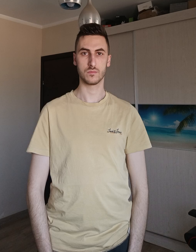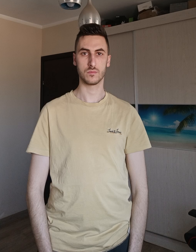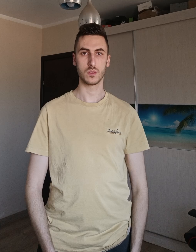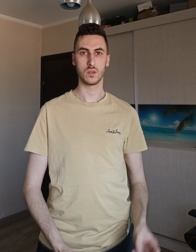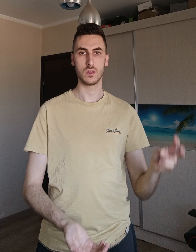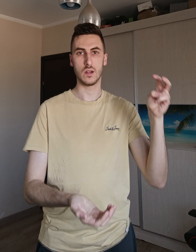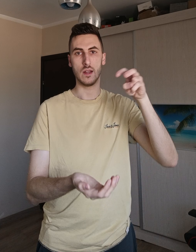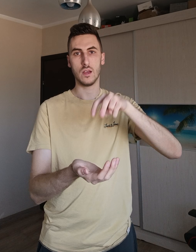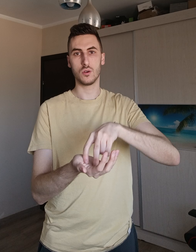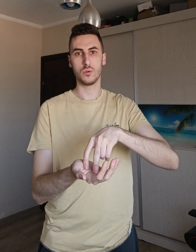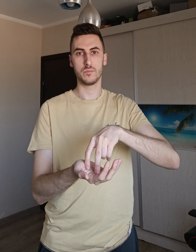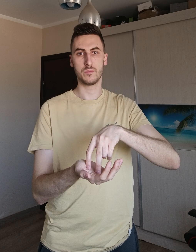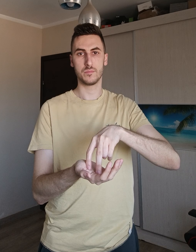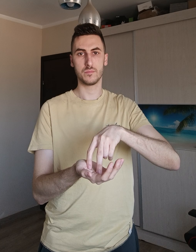לקום